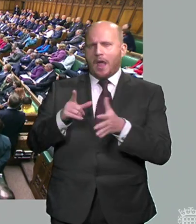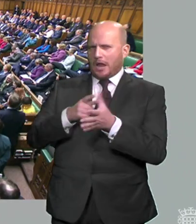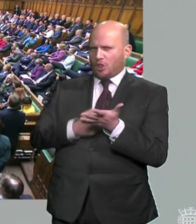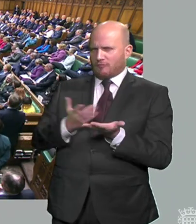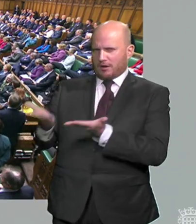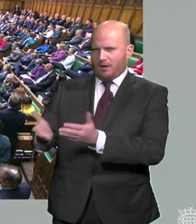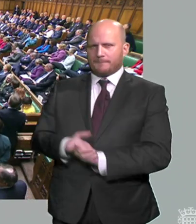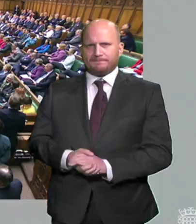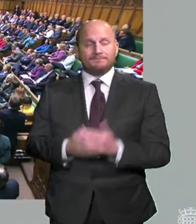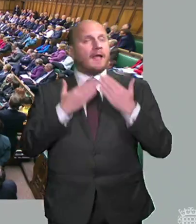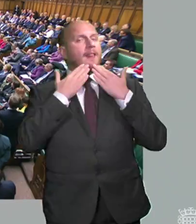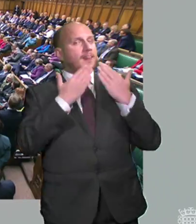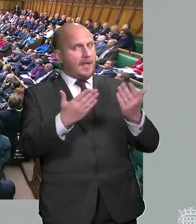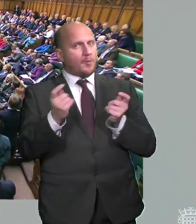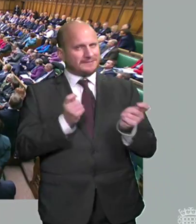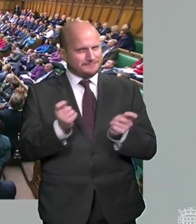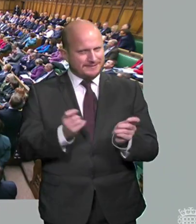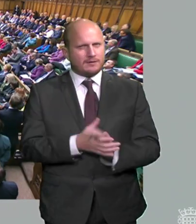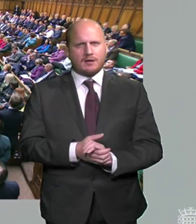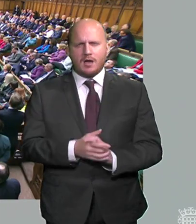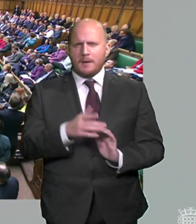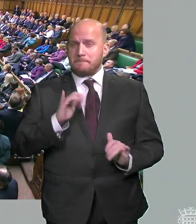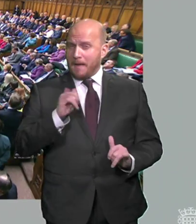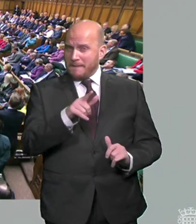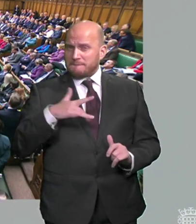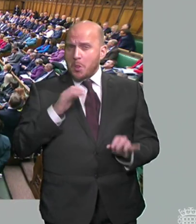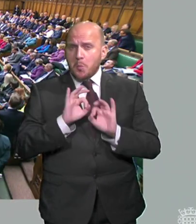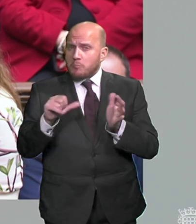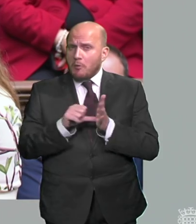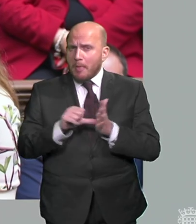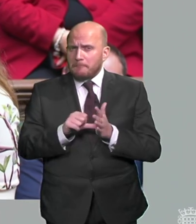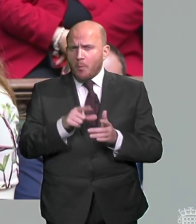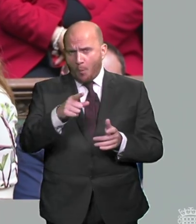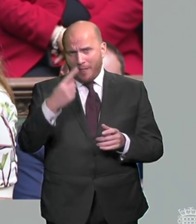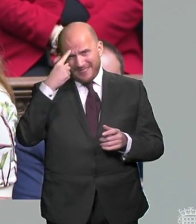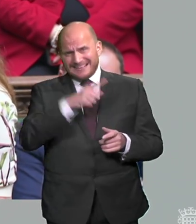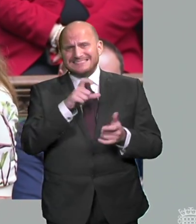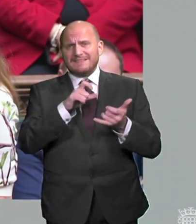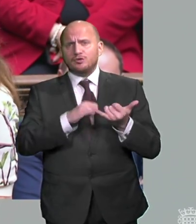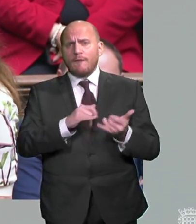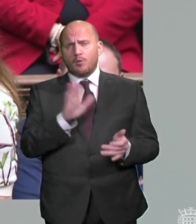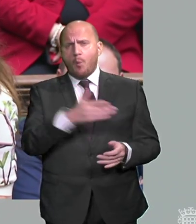Maybe the Deputy Prime Minister just does not think there is a problem, or maybe he is suggesting that civil servants are liars.